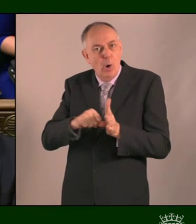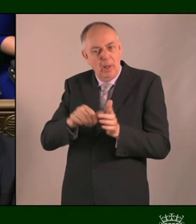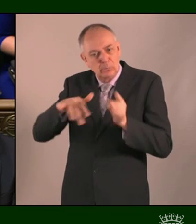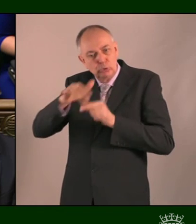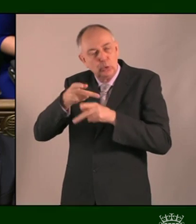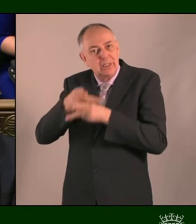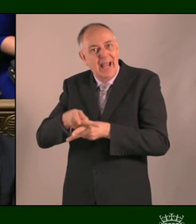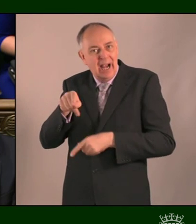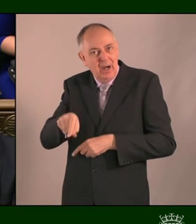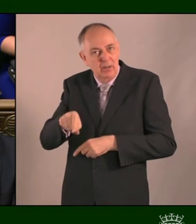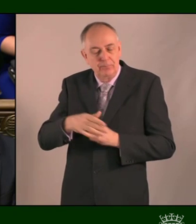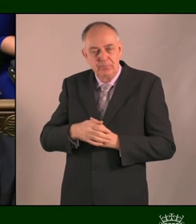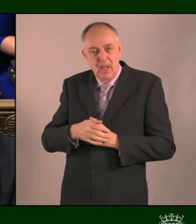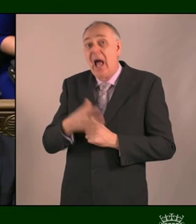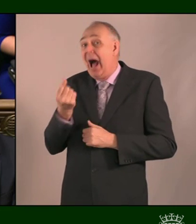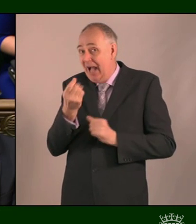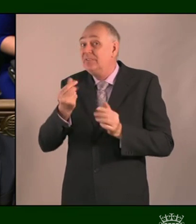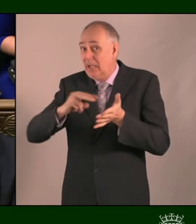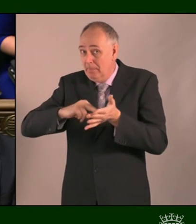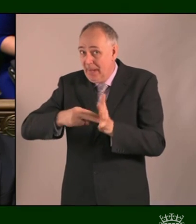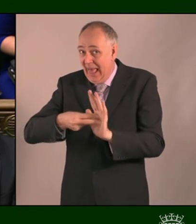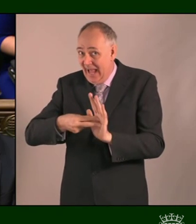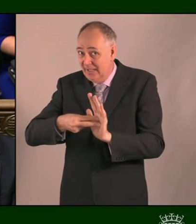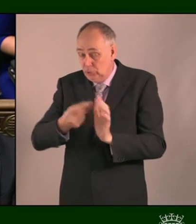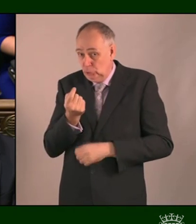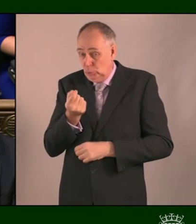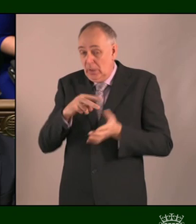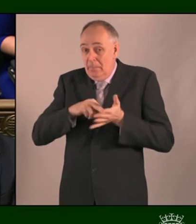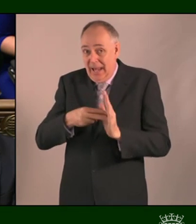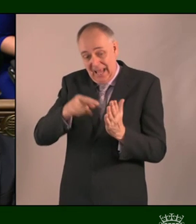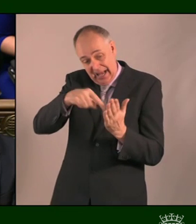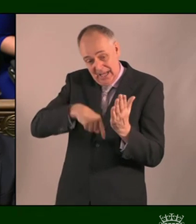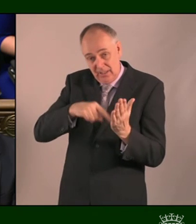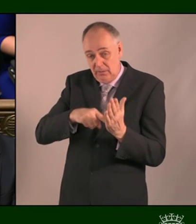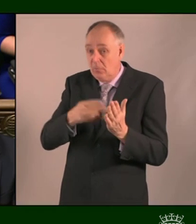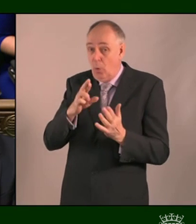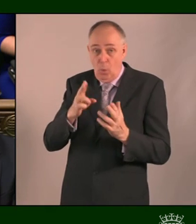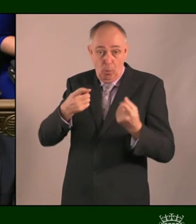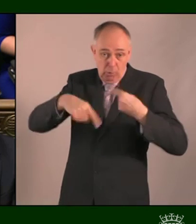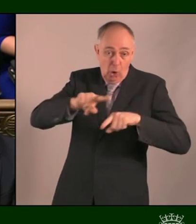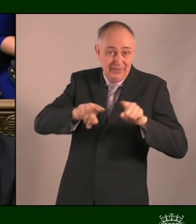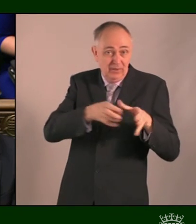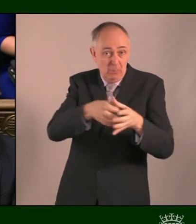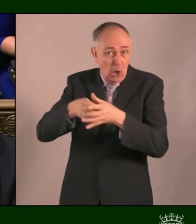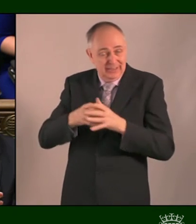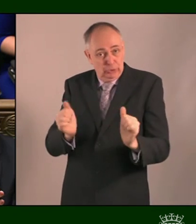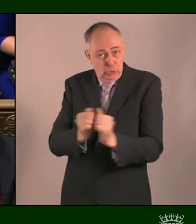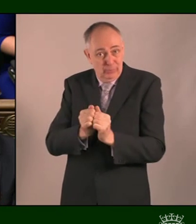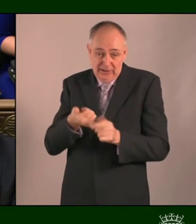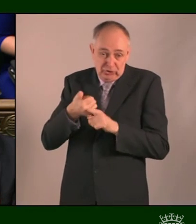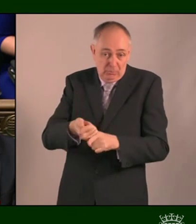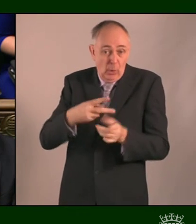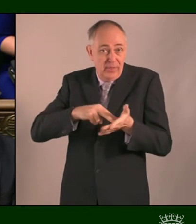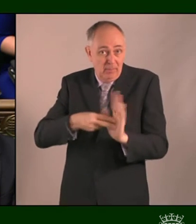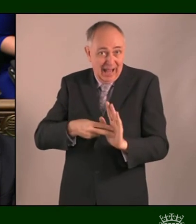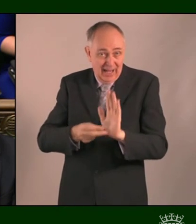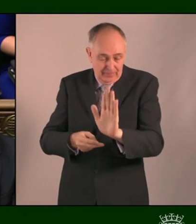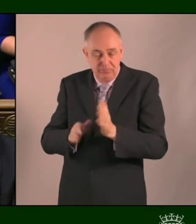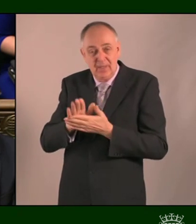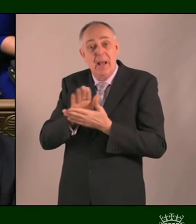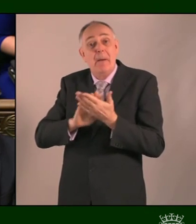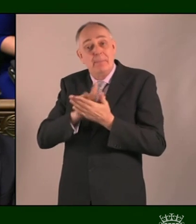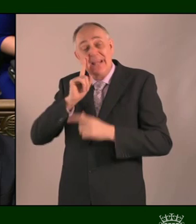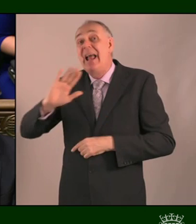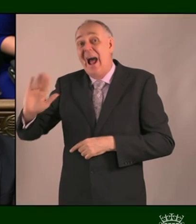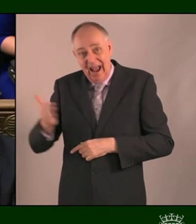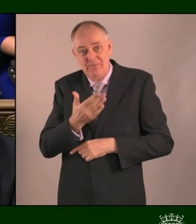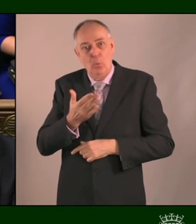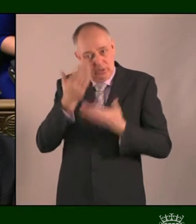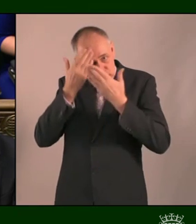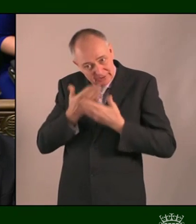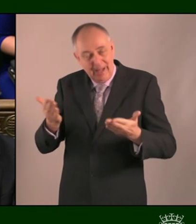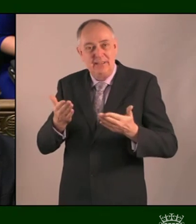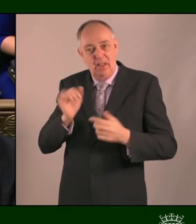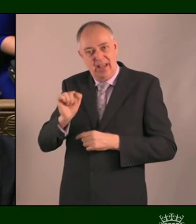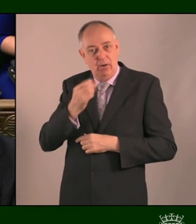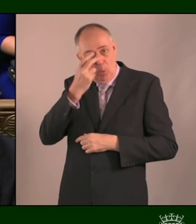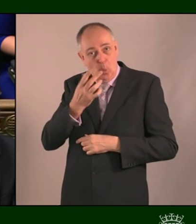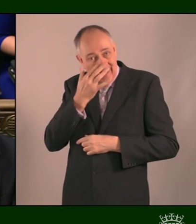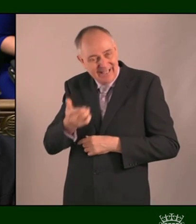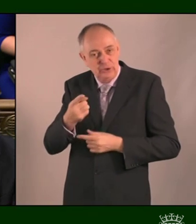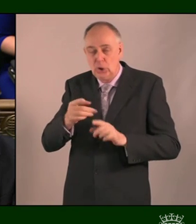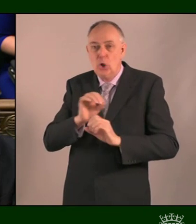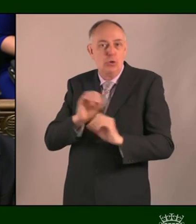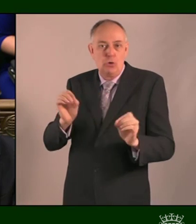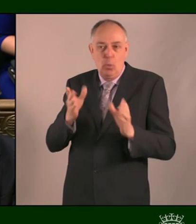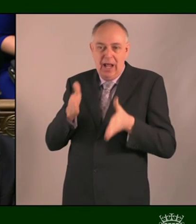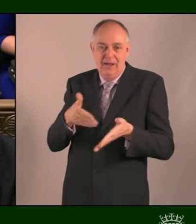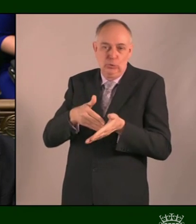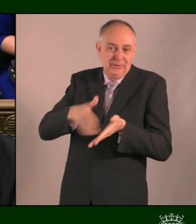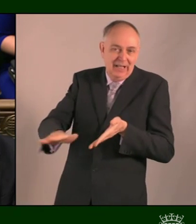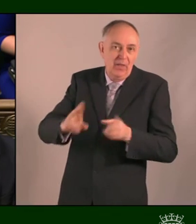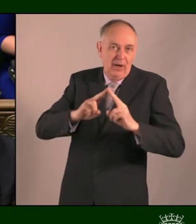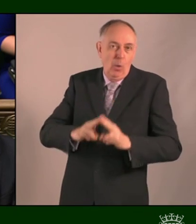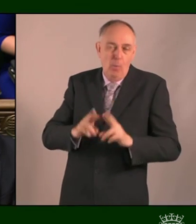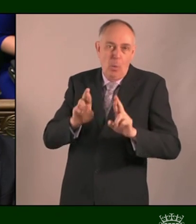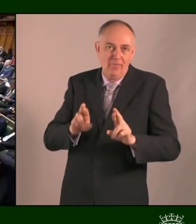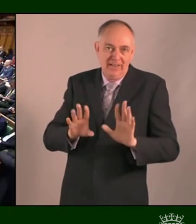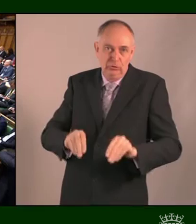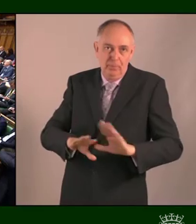We will be bringing forward plans very shortly, which I hope will attract cross-party support, to ensure that everybody gets the dignity that they need in old age and nobody is forced to sell their home.